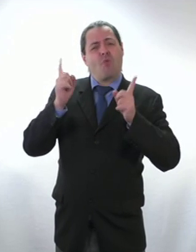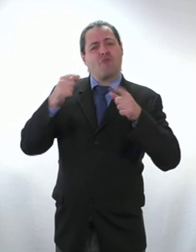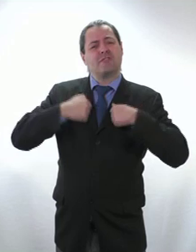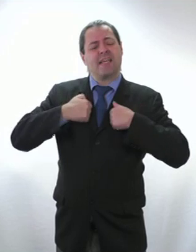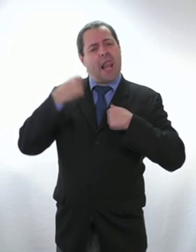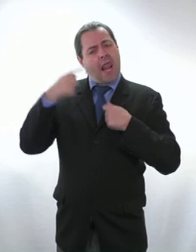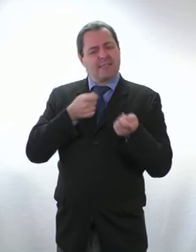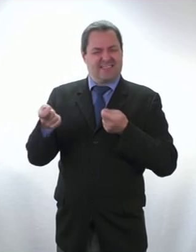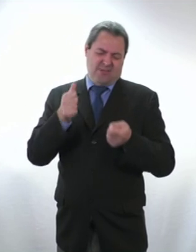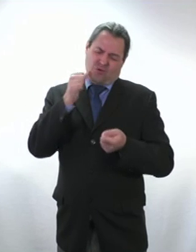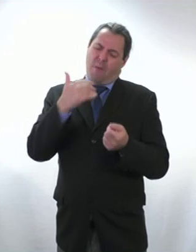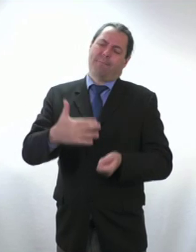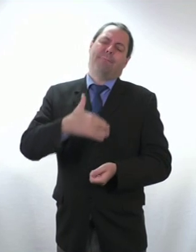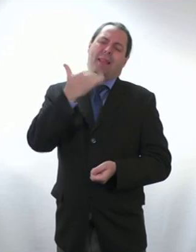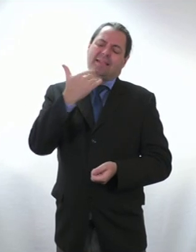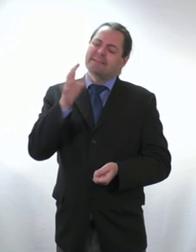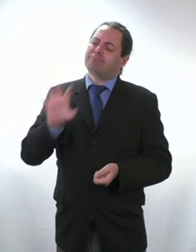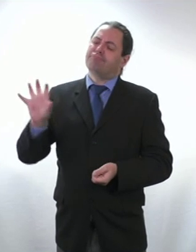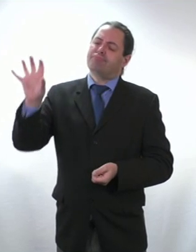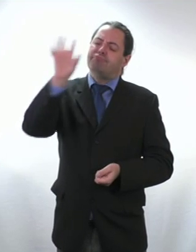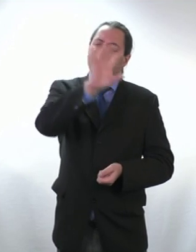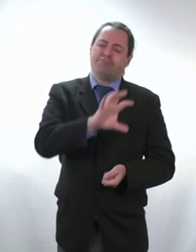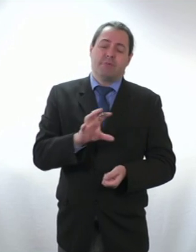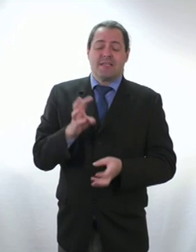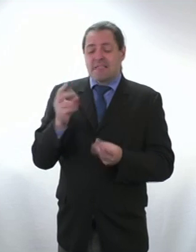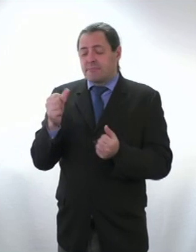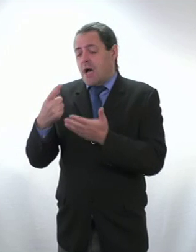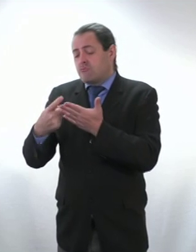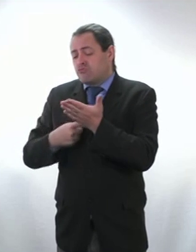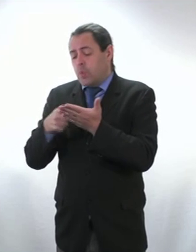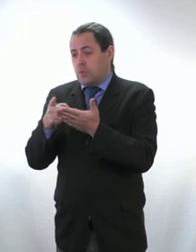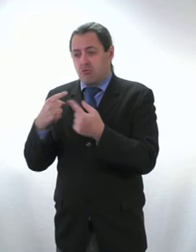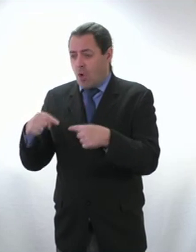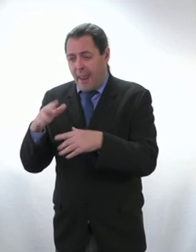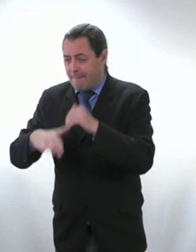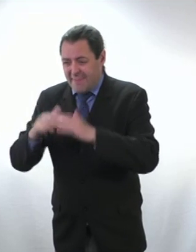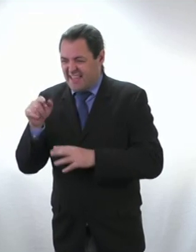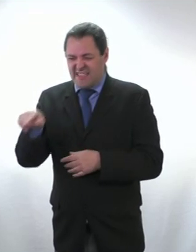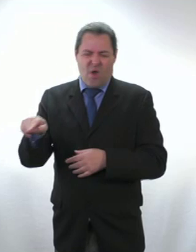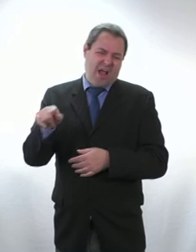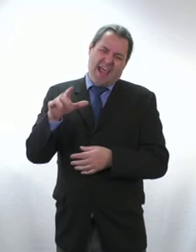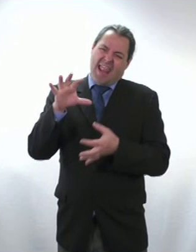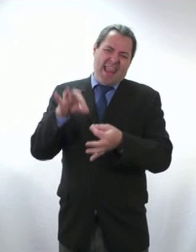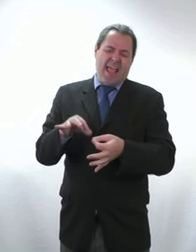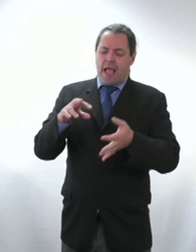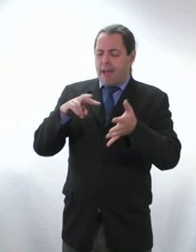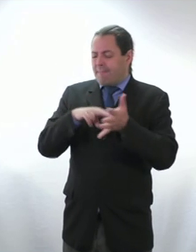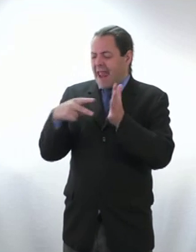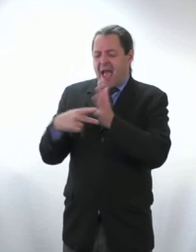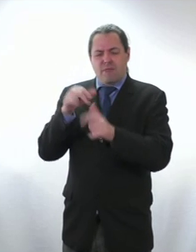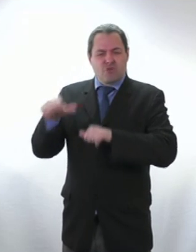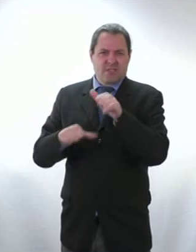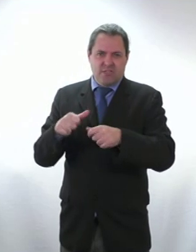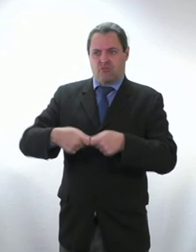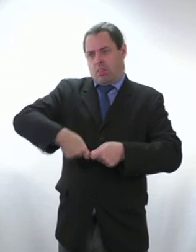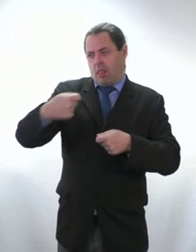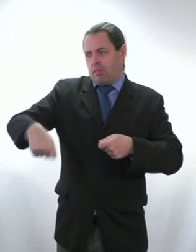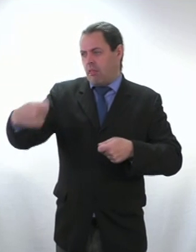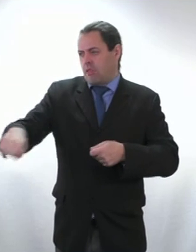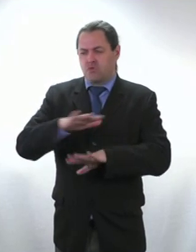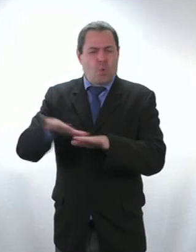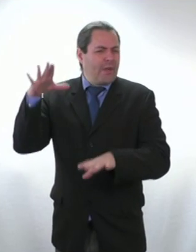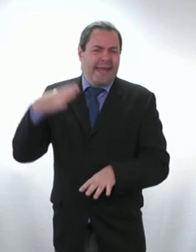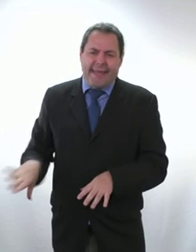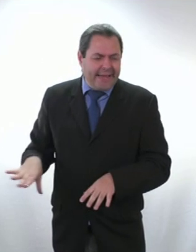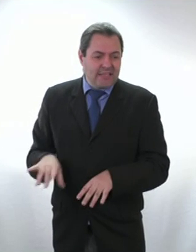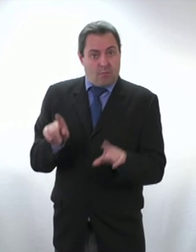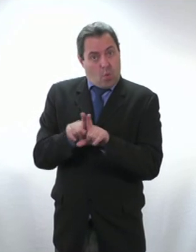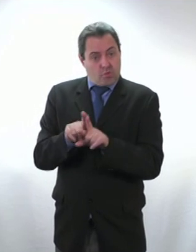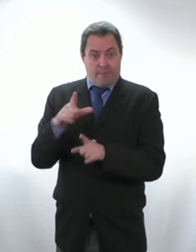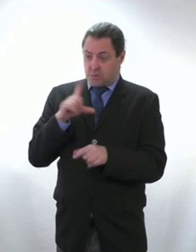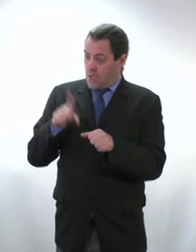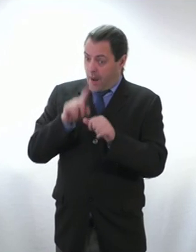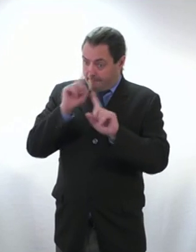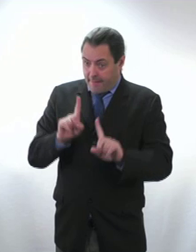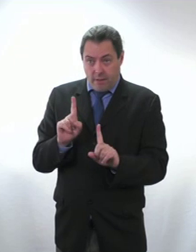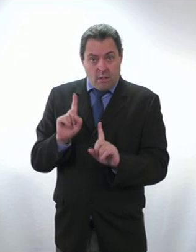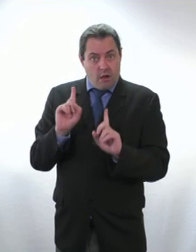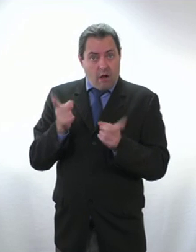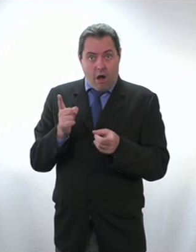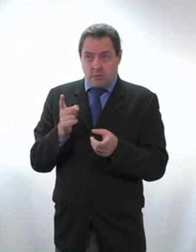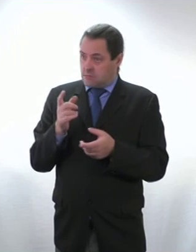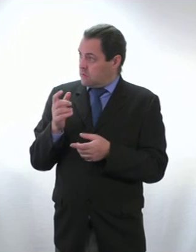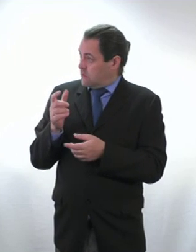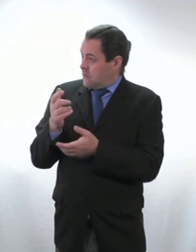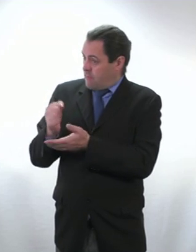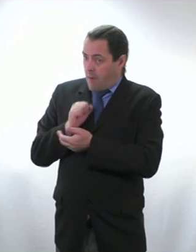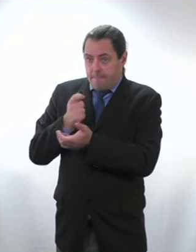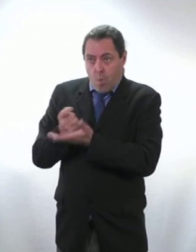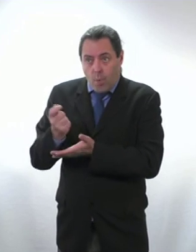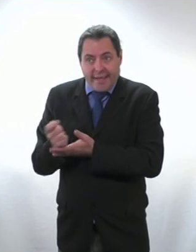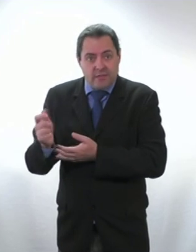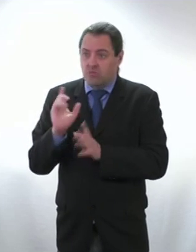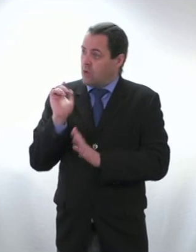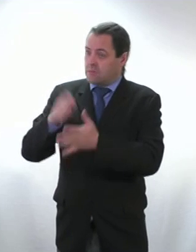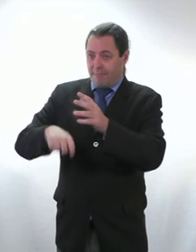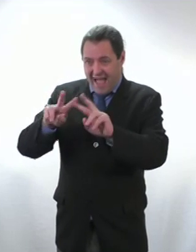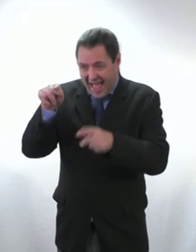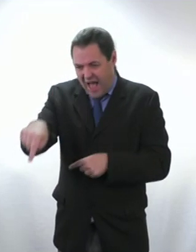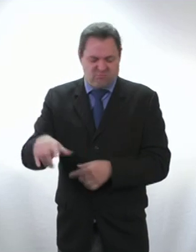The opportunity is there. In many cases, the restrictions are caused by cumbersome planning procedures, but they are also caused by the inability of young people to get the mortgages that they want to buy the homes that they want.